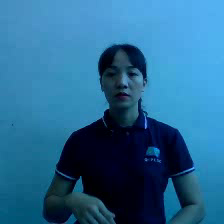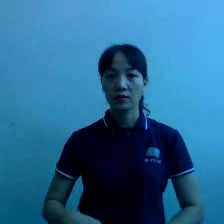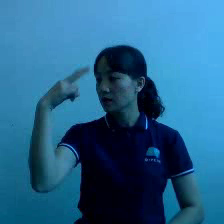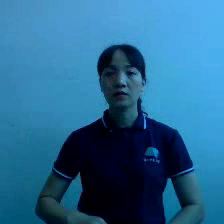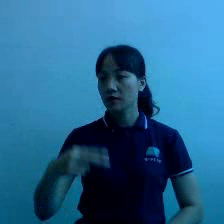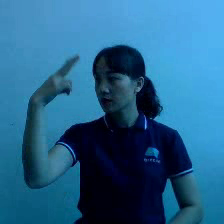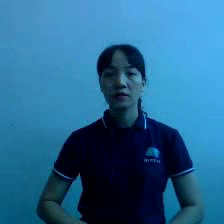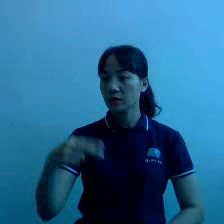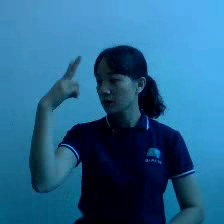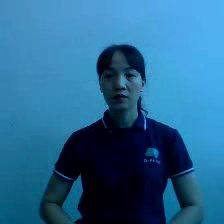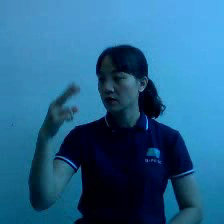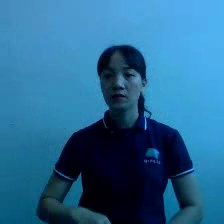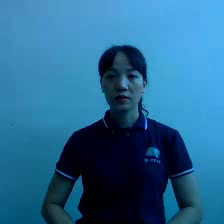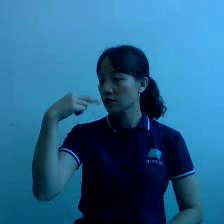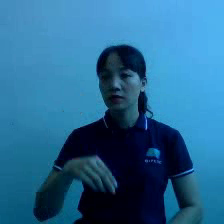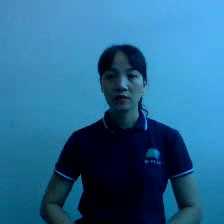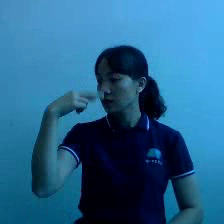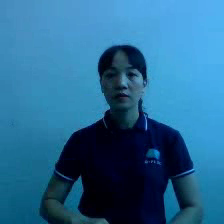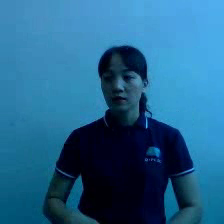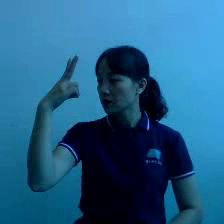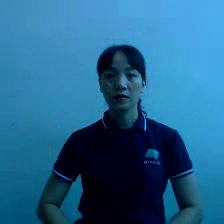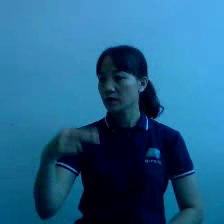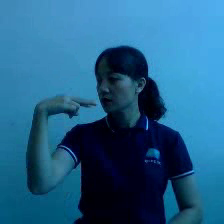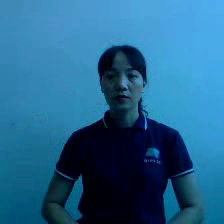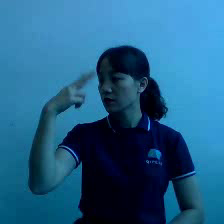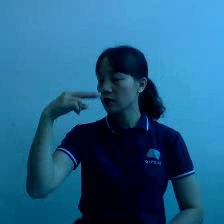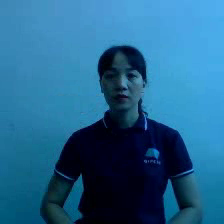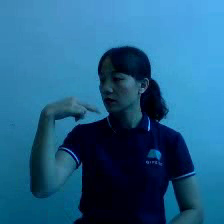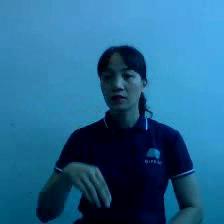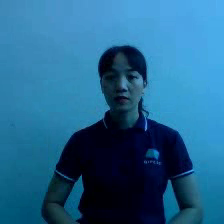Khóc